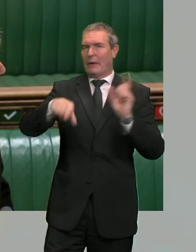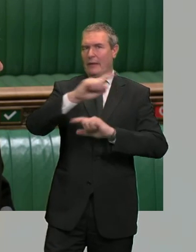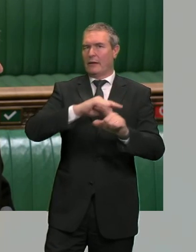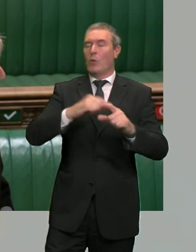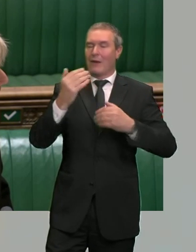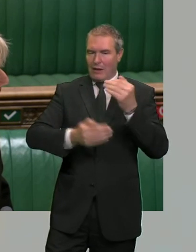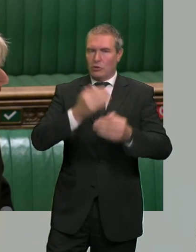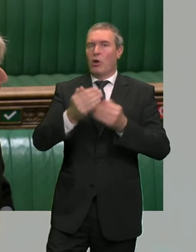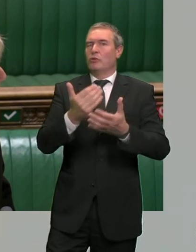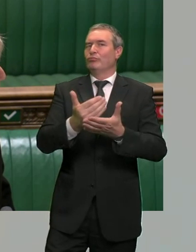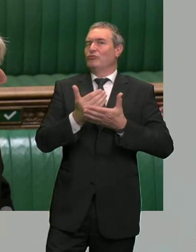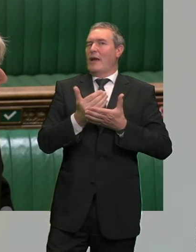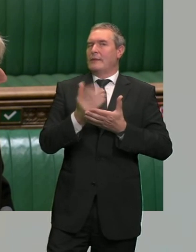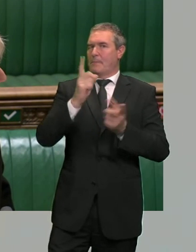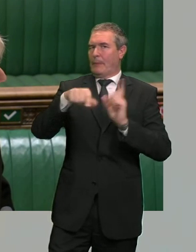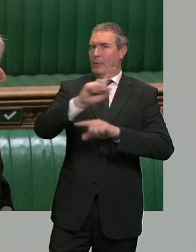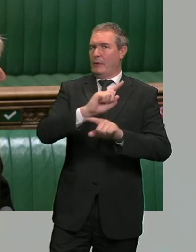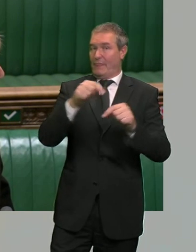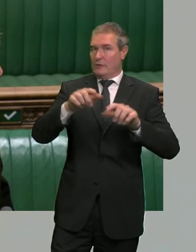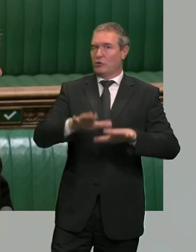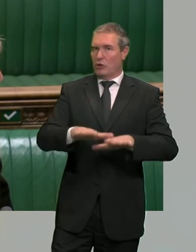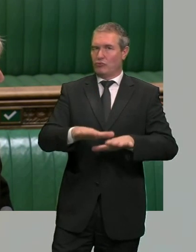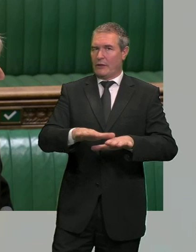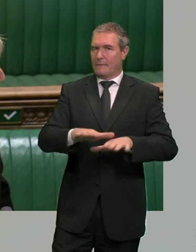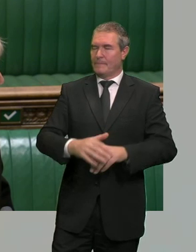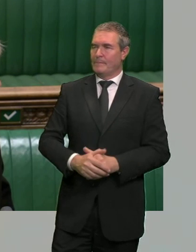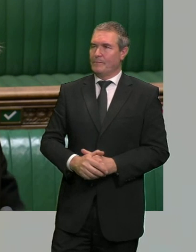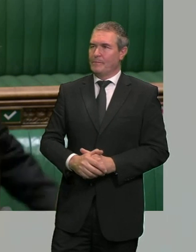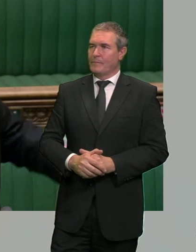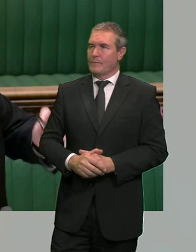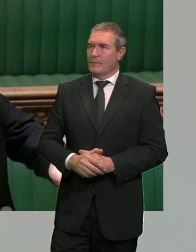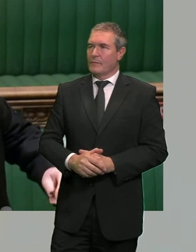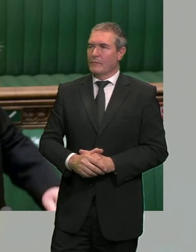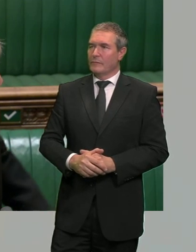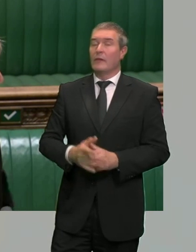We are getting on with protecting the public of this country from crime of all kinds.